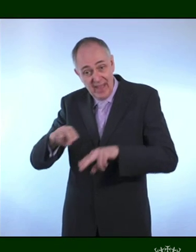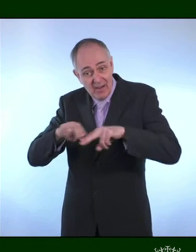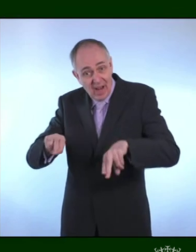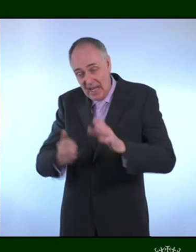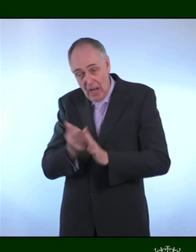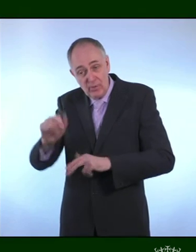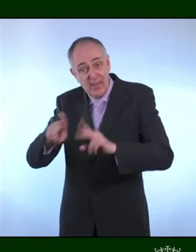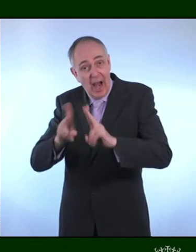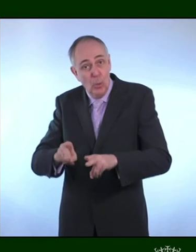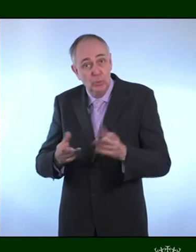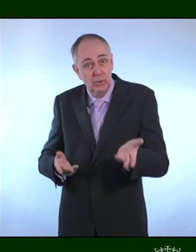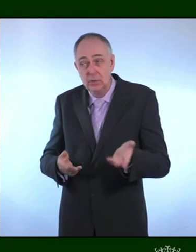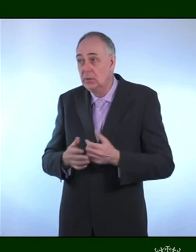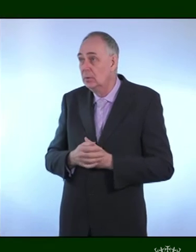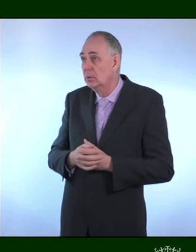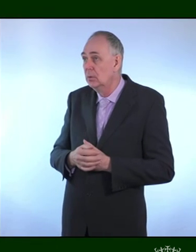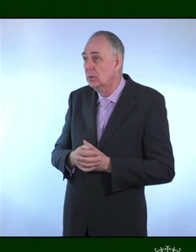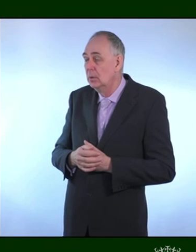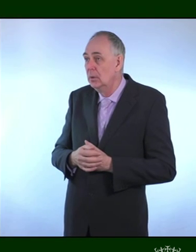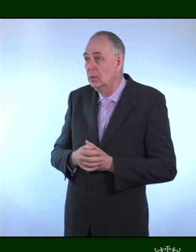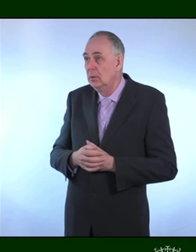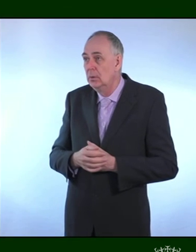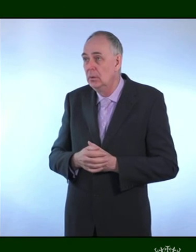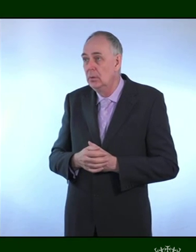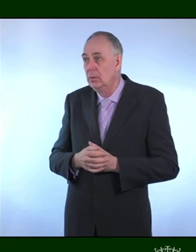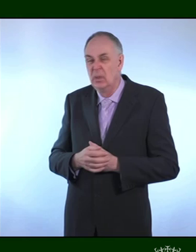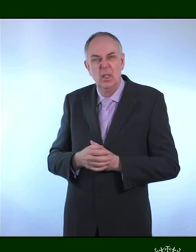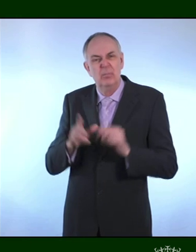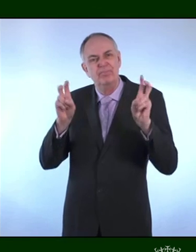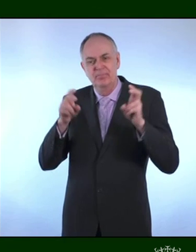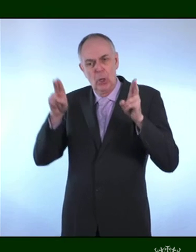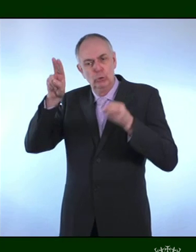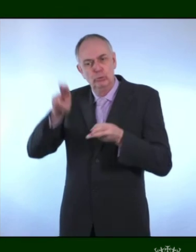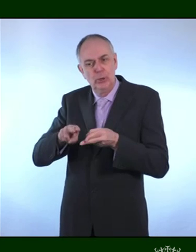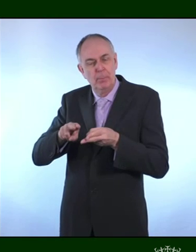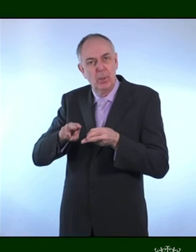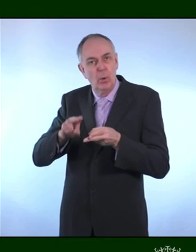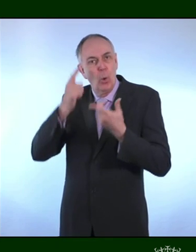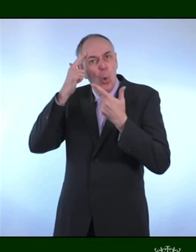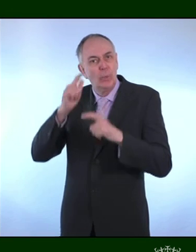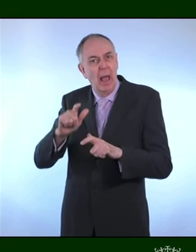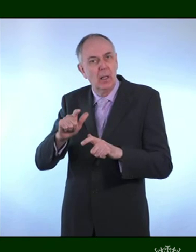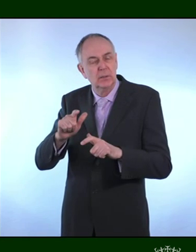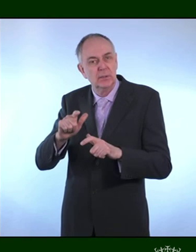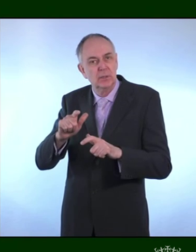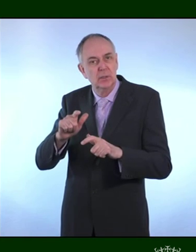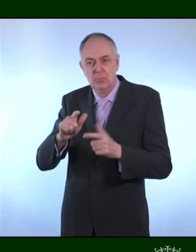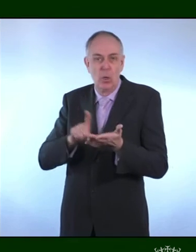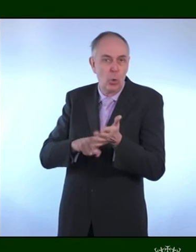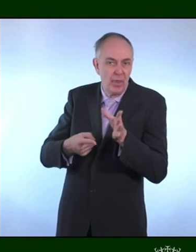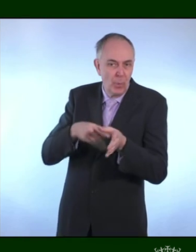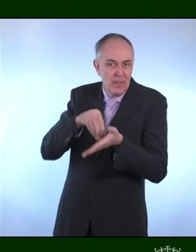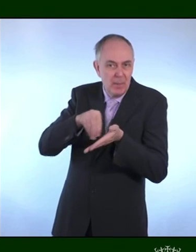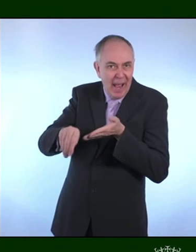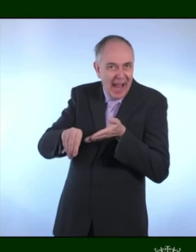That includes all the people who are being turfed out of low-cost hotels where they were being housed, either in their own right or by the local authority.